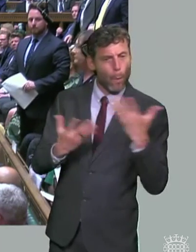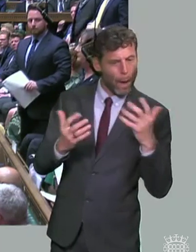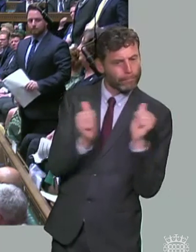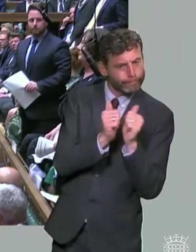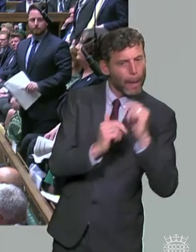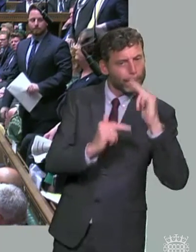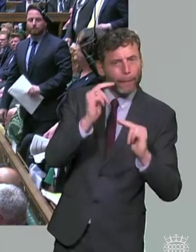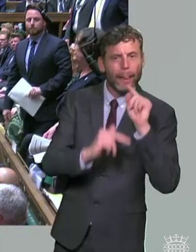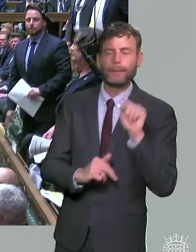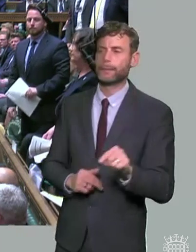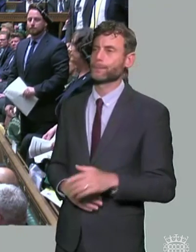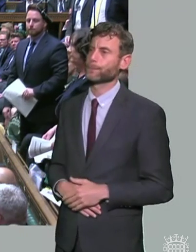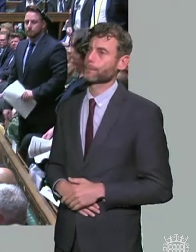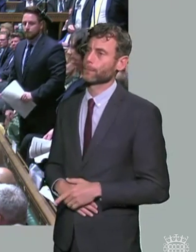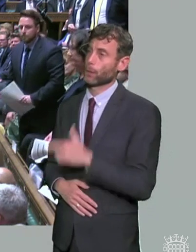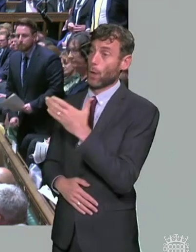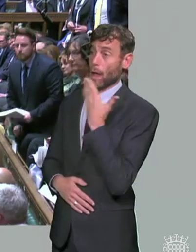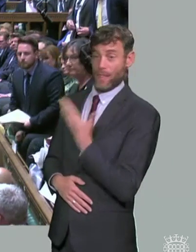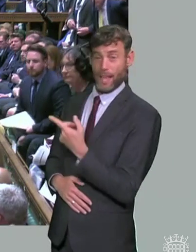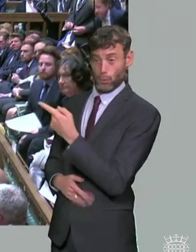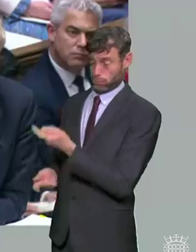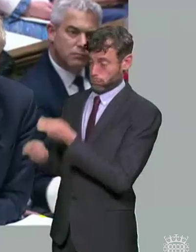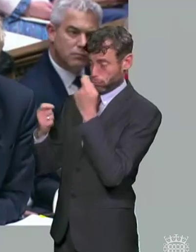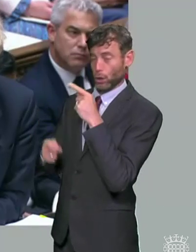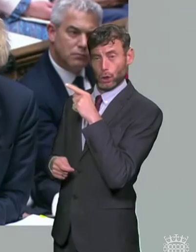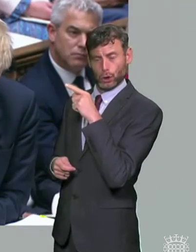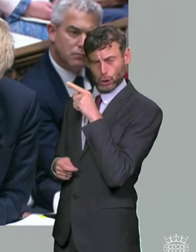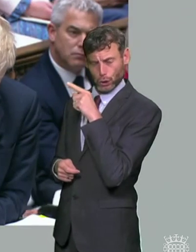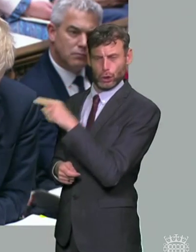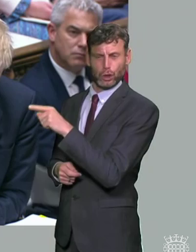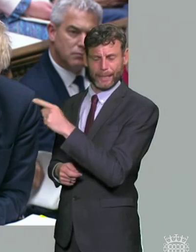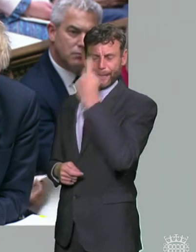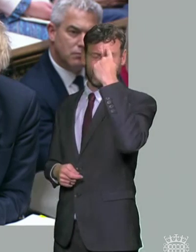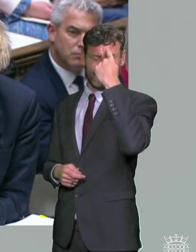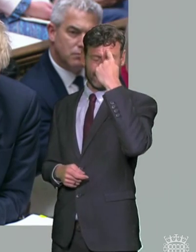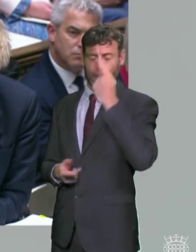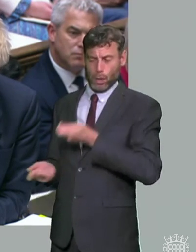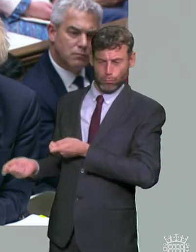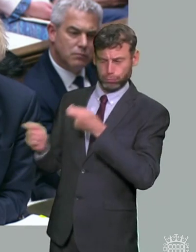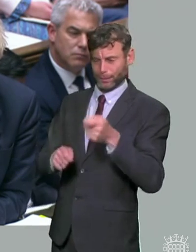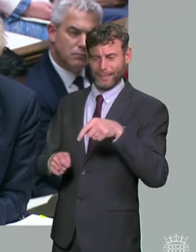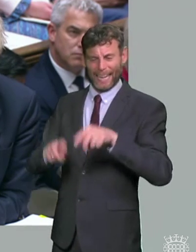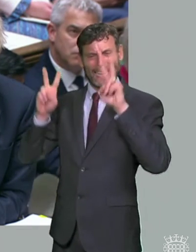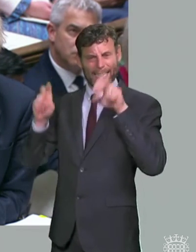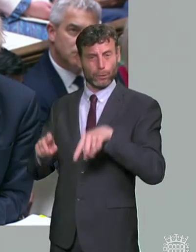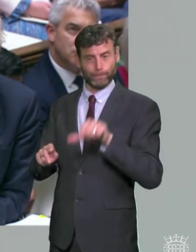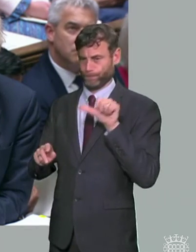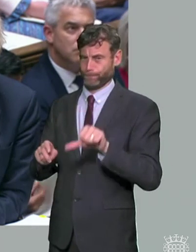I know that my honourable Friend speaks for colleagues up and down the country.